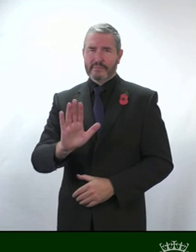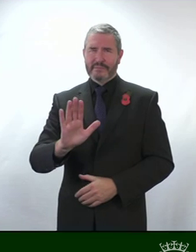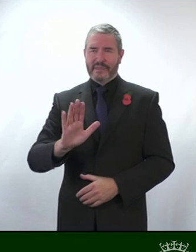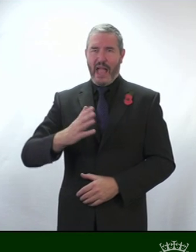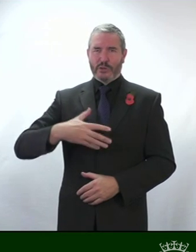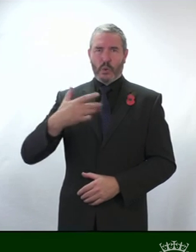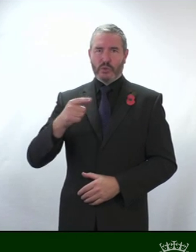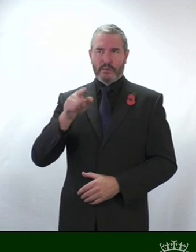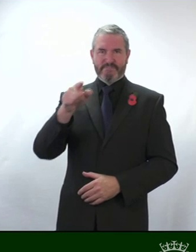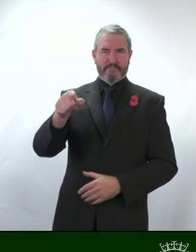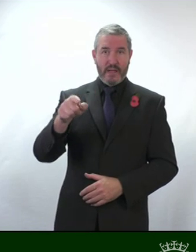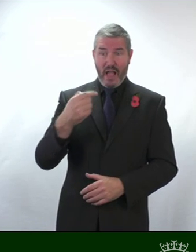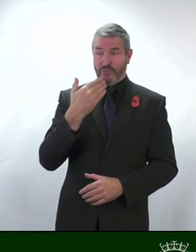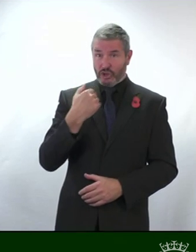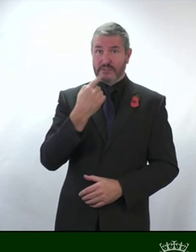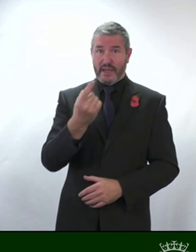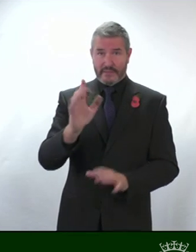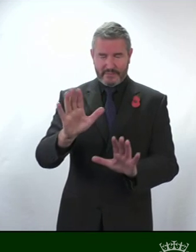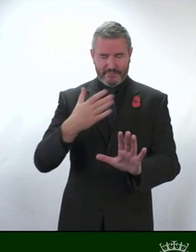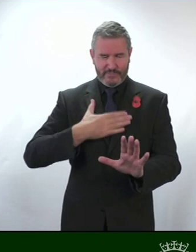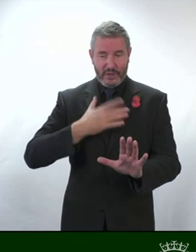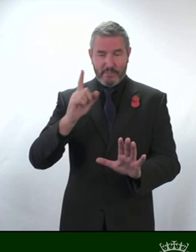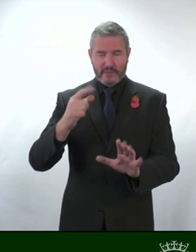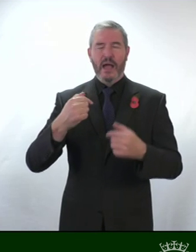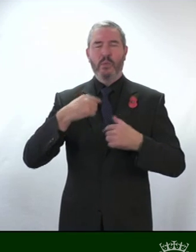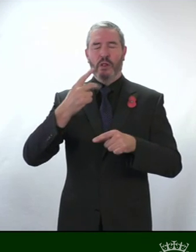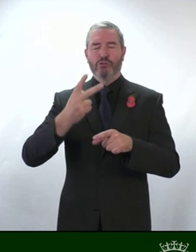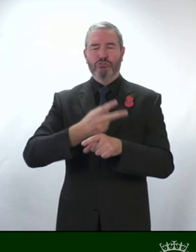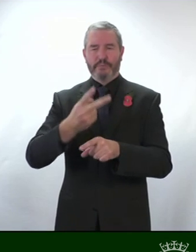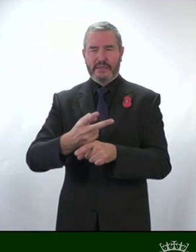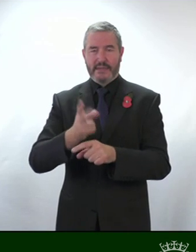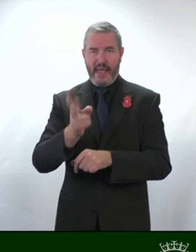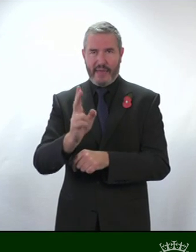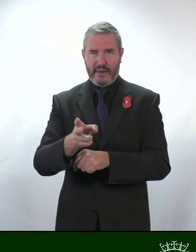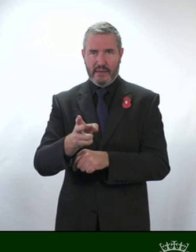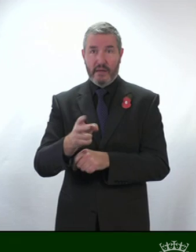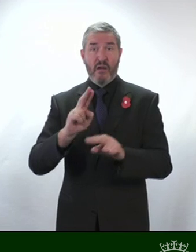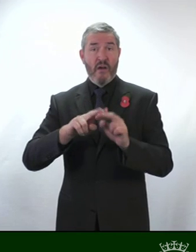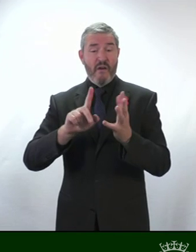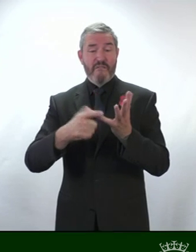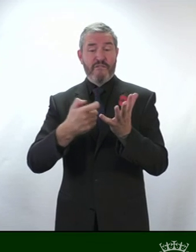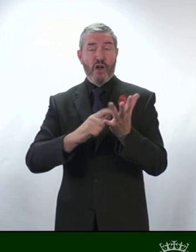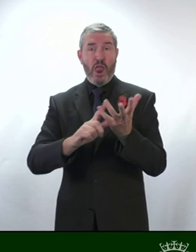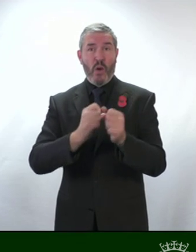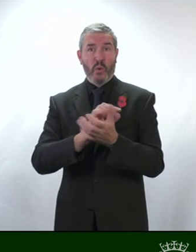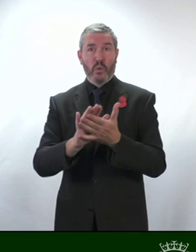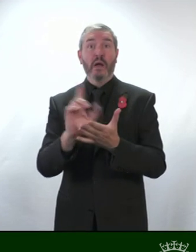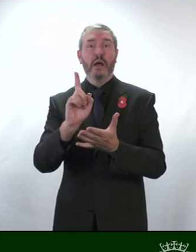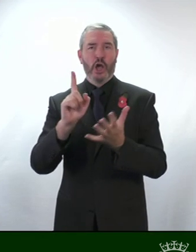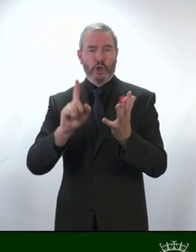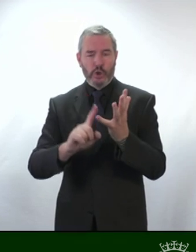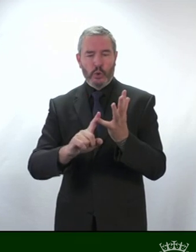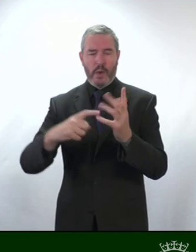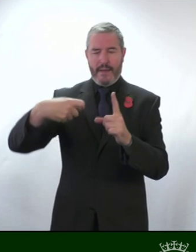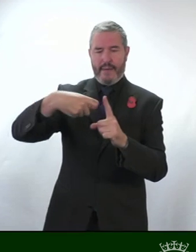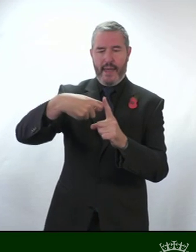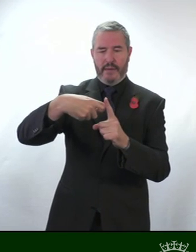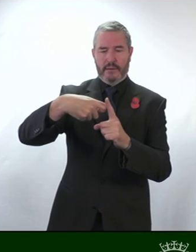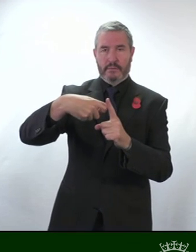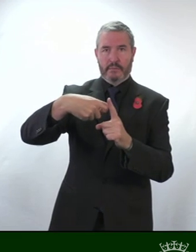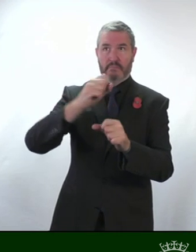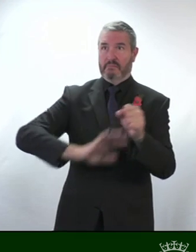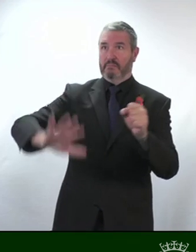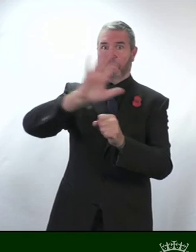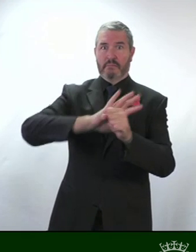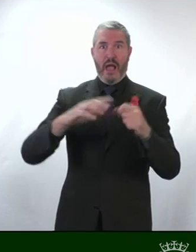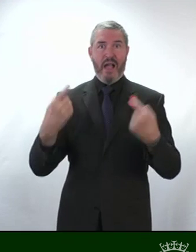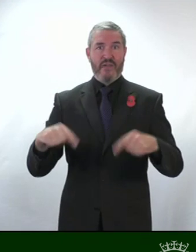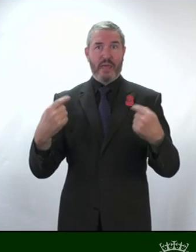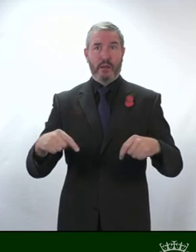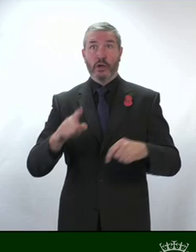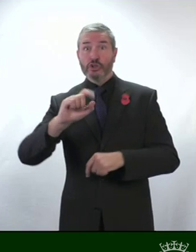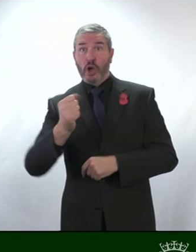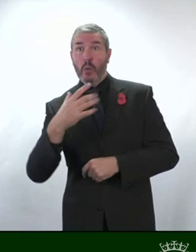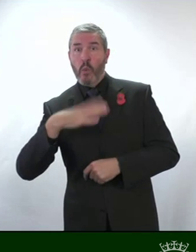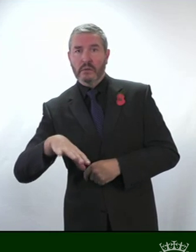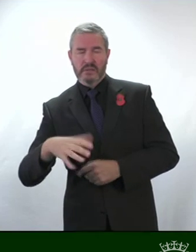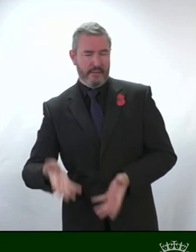Lady of not listening to what I have just said, but I want to repeat that the furlough is a UK-wide scheme that will, of course, continue to be available to the people of Scotland.